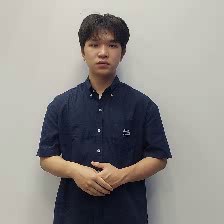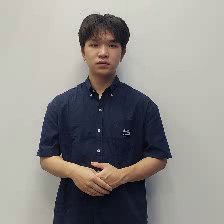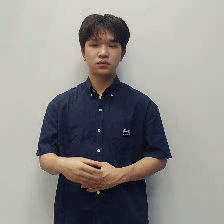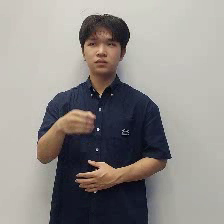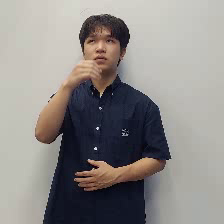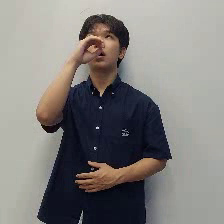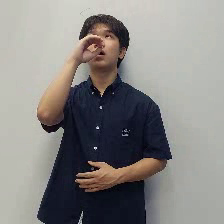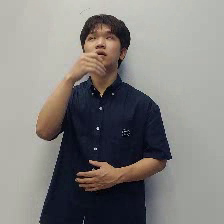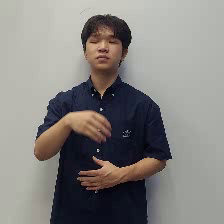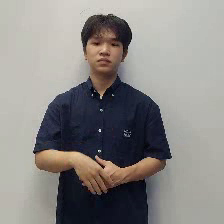Uống